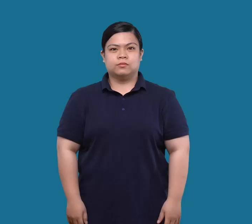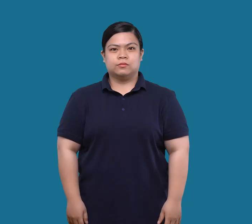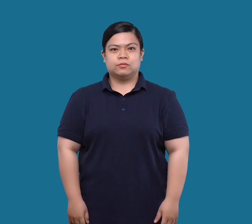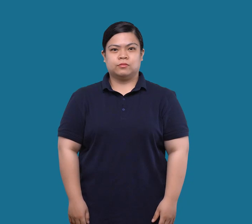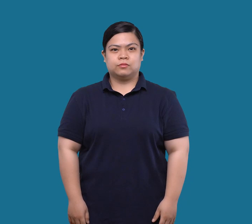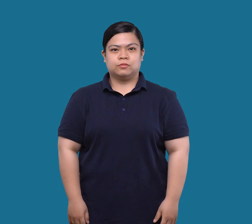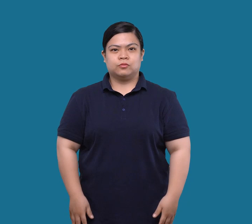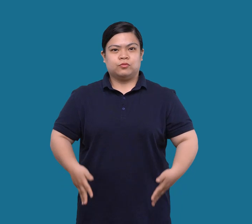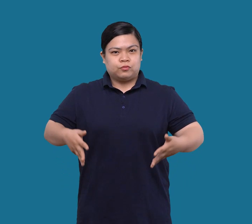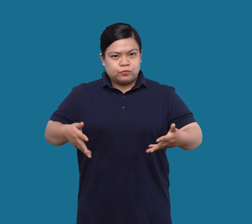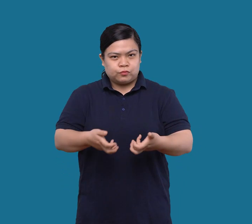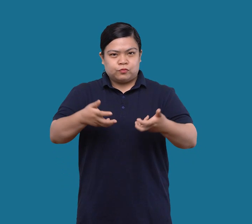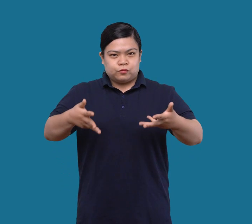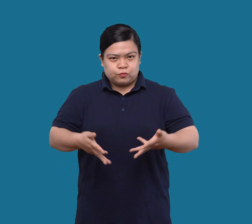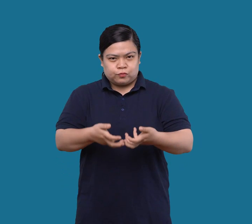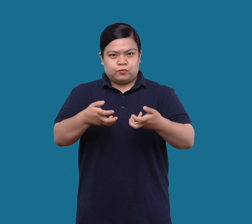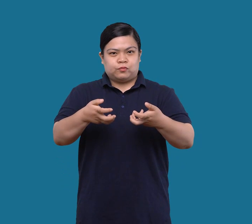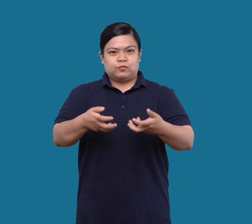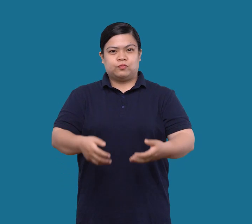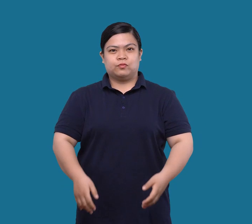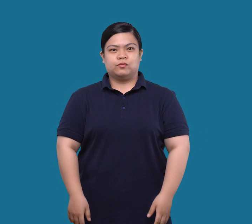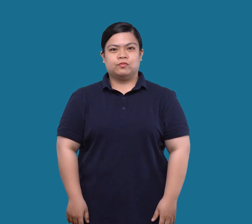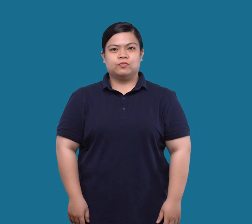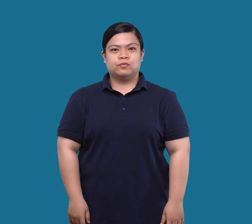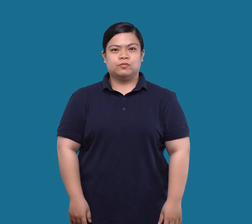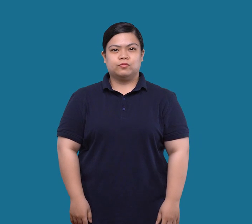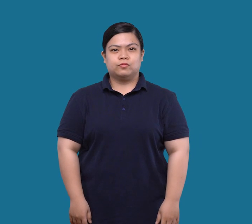gỏi/nộm